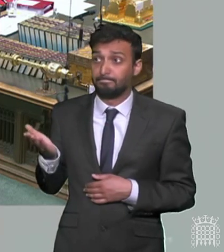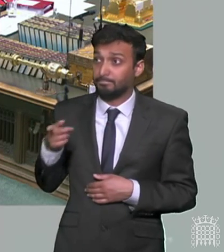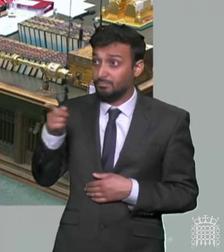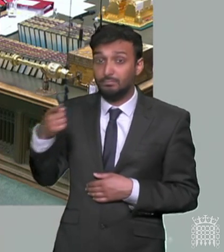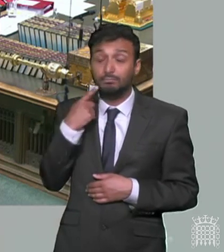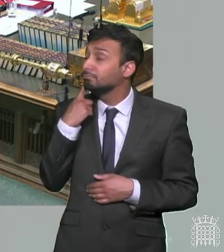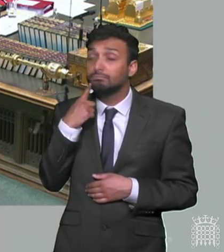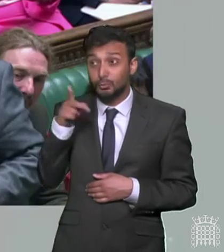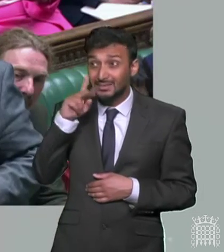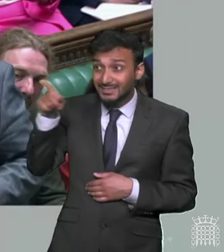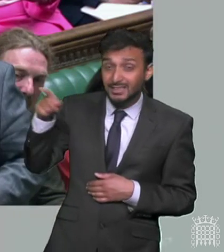indicated dissent.